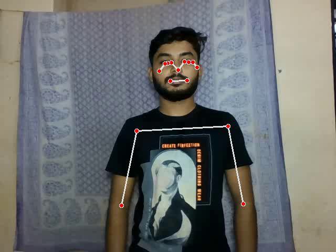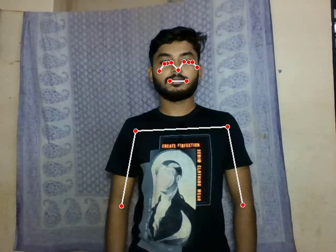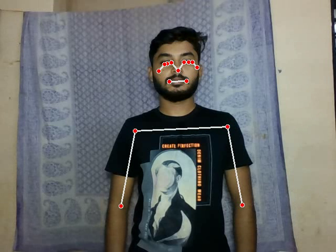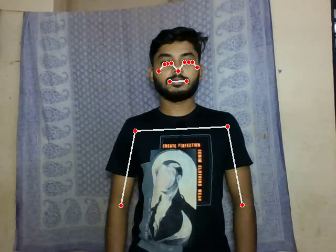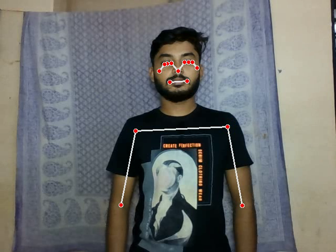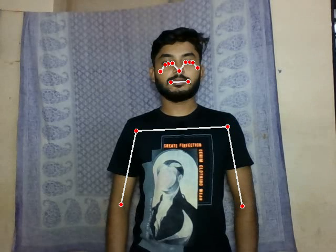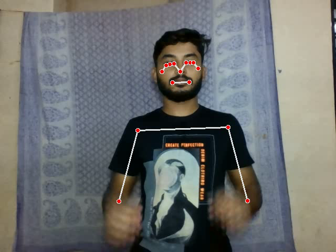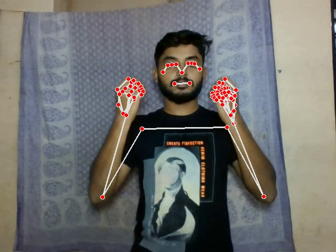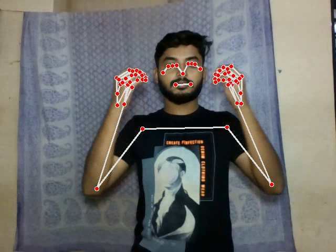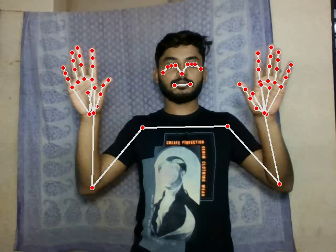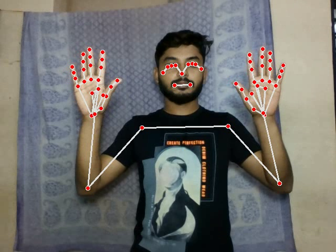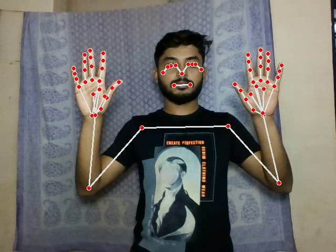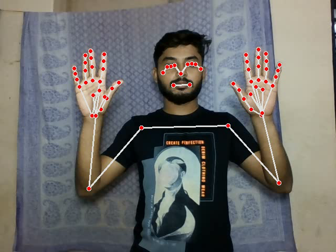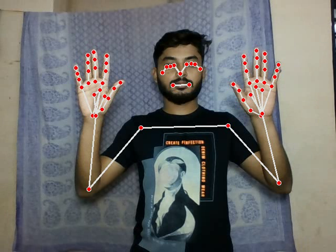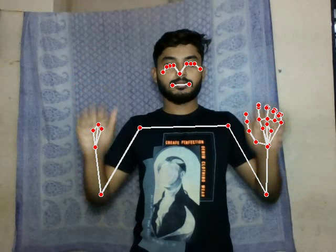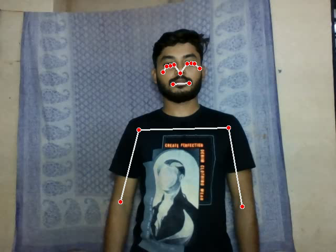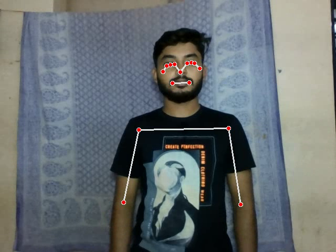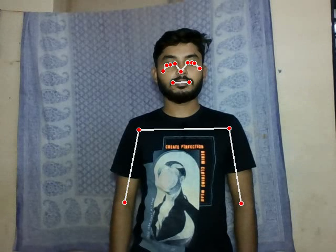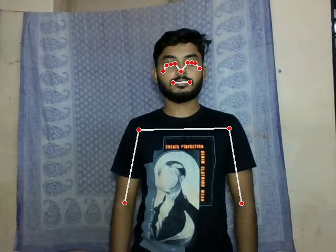do not want